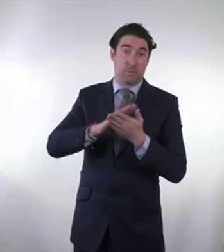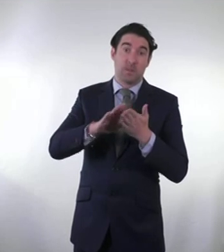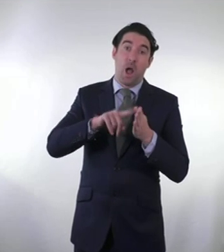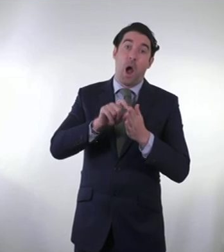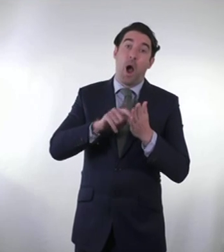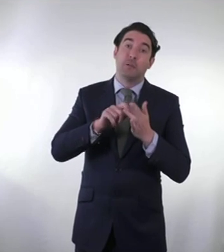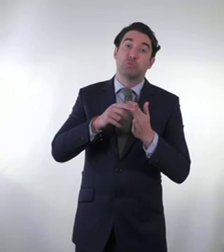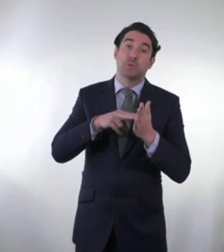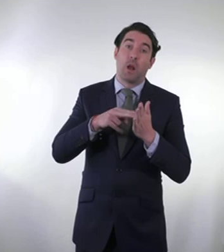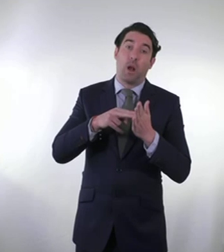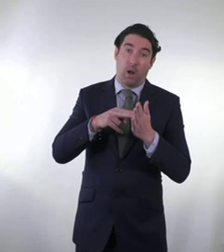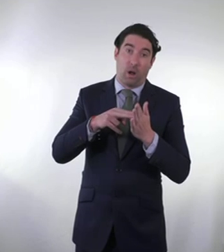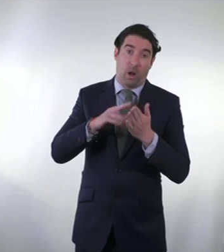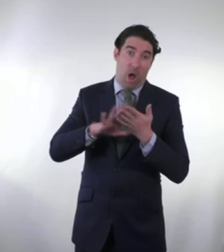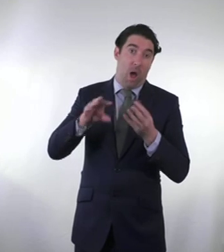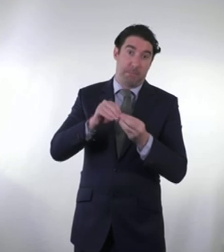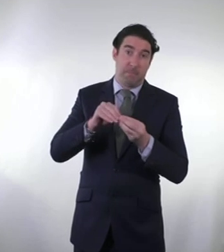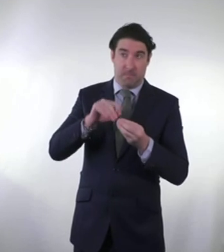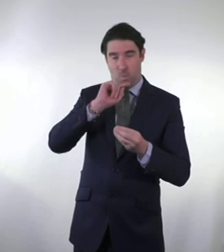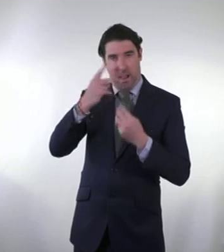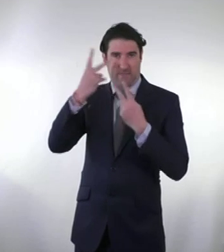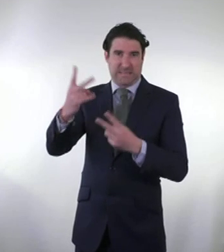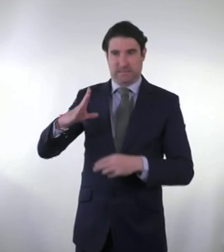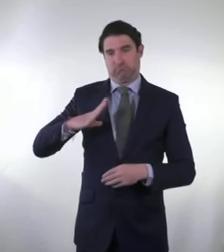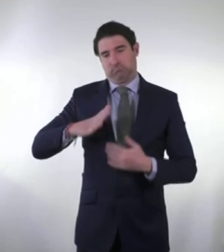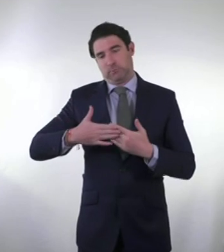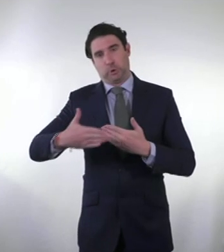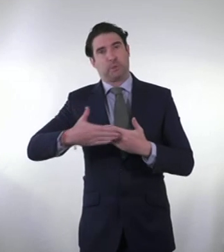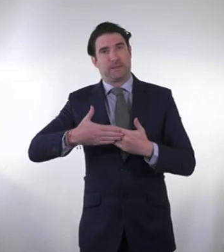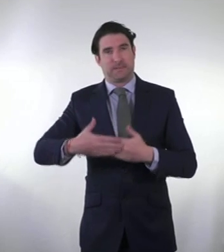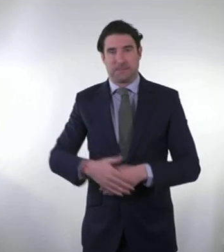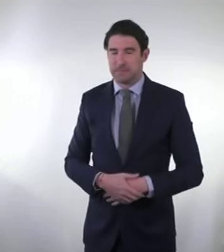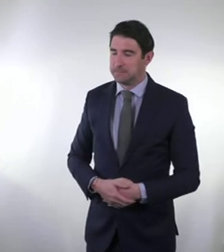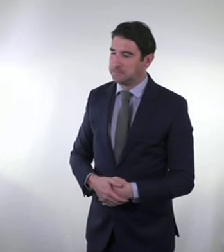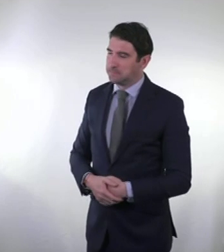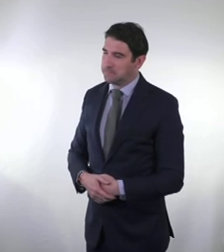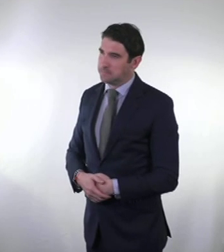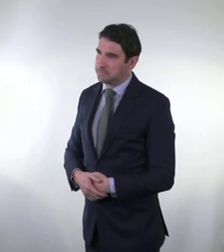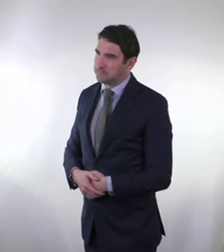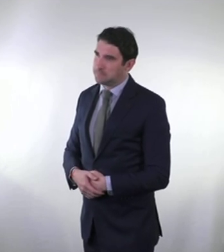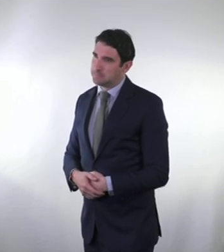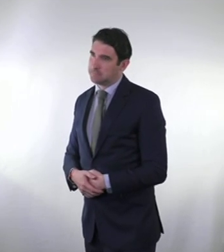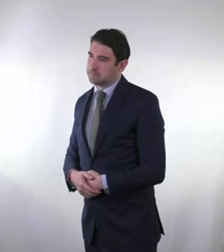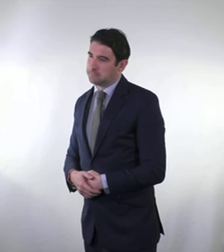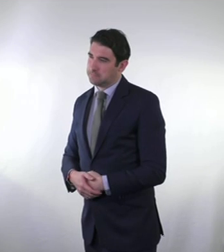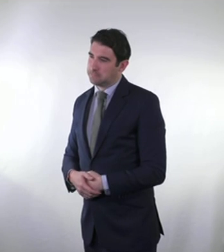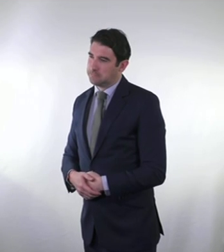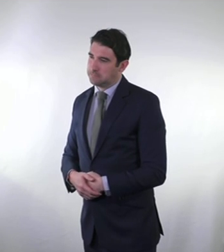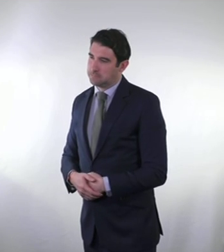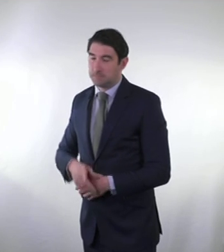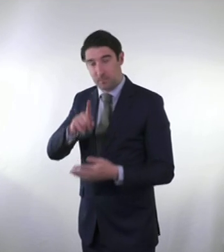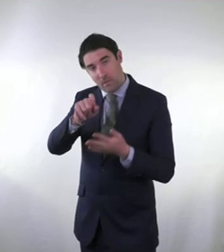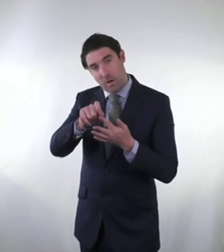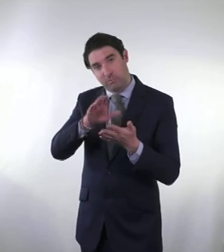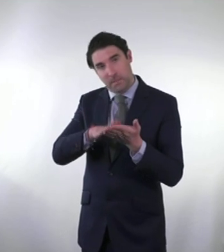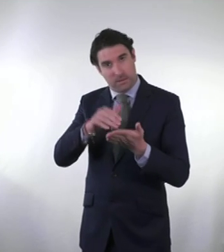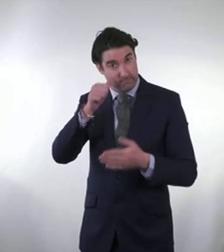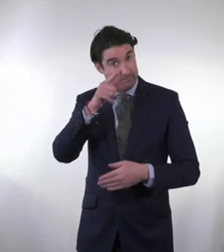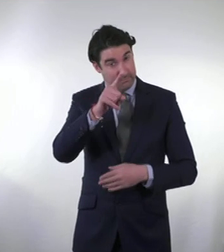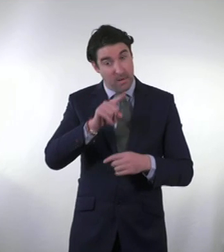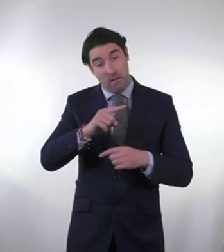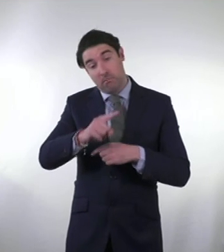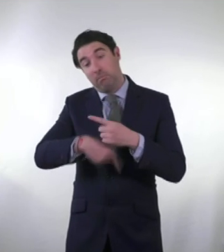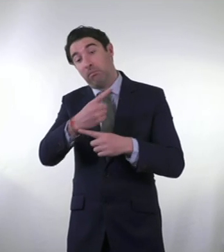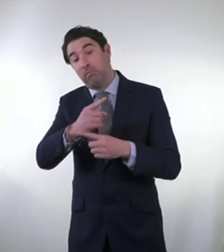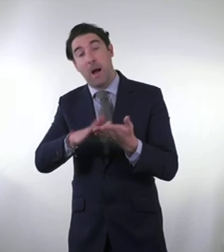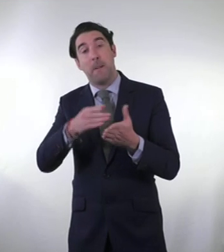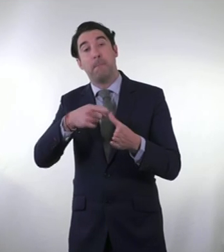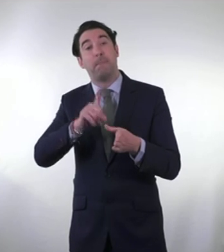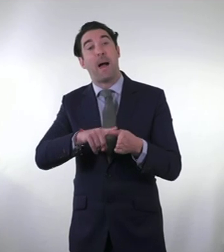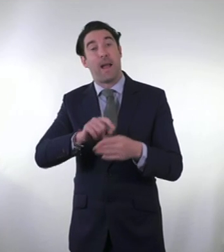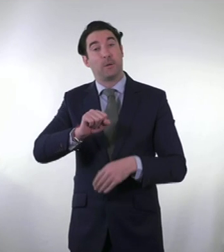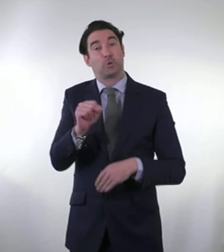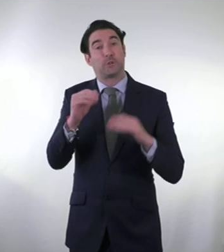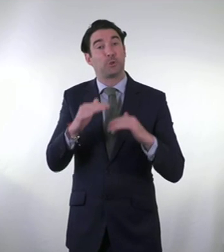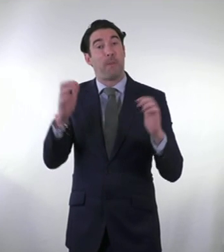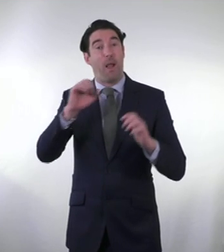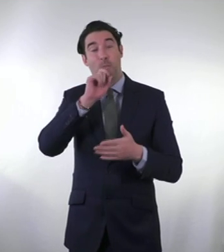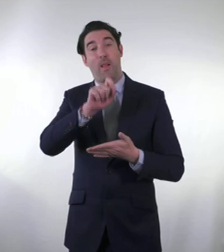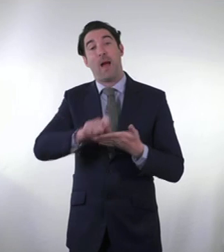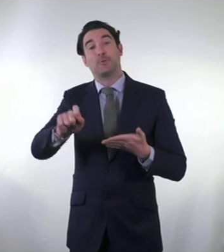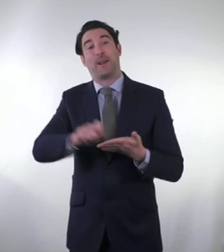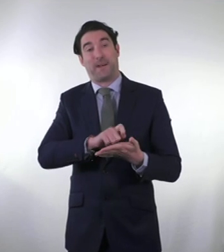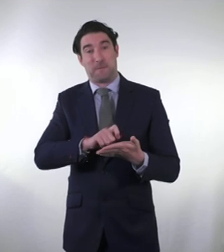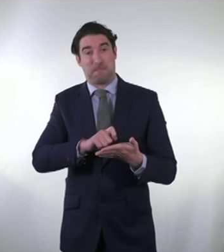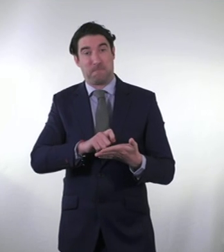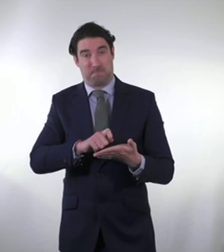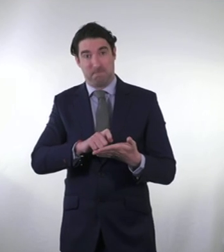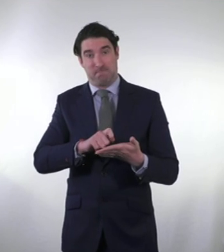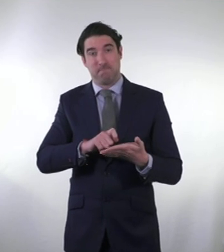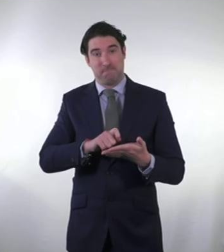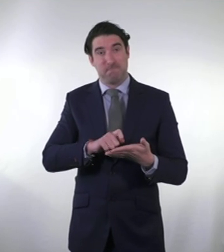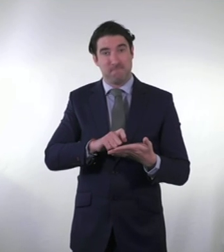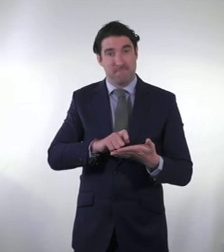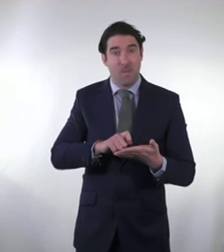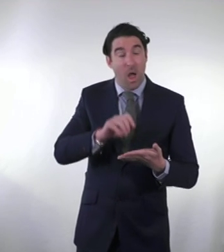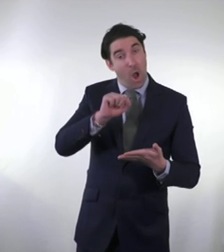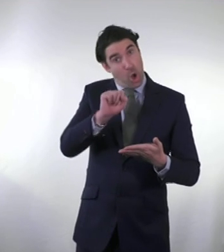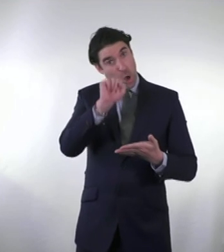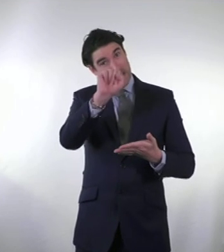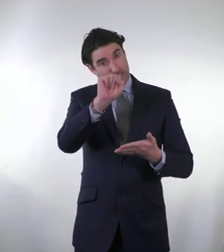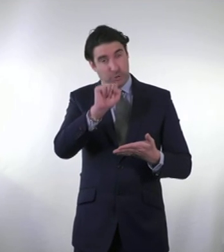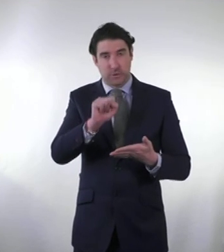Friend there before too long. Tommy SheppardThe Prime Minister will know that next May there are elections to the Scottish Parliament, and I am sure he will agree that the question of how Scotland is governed will be central to that campaign.